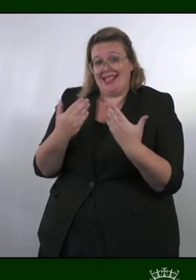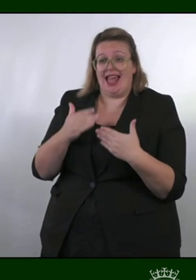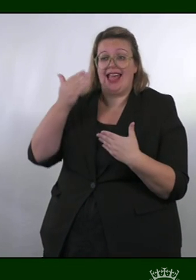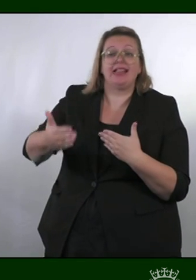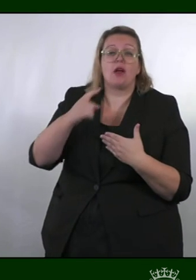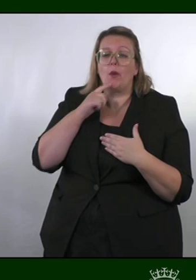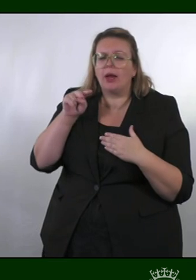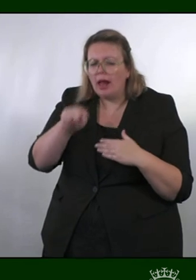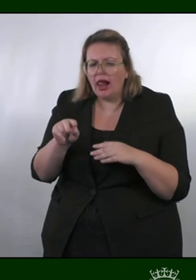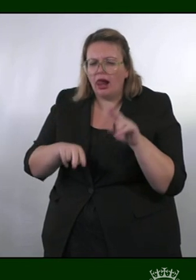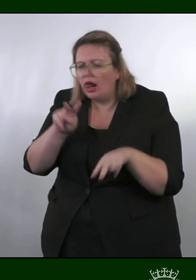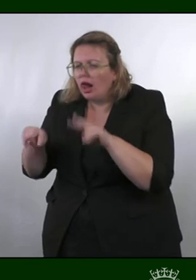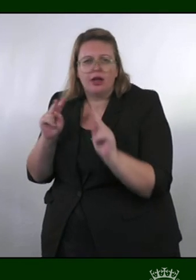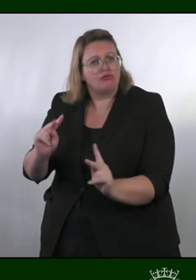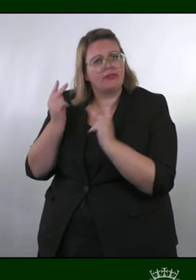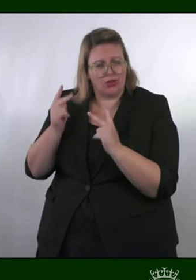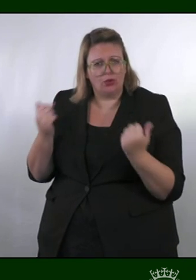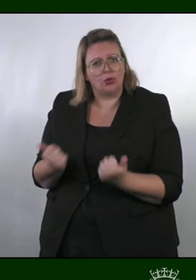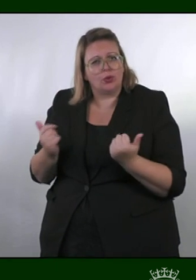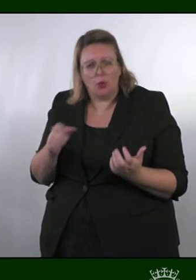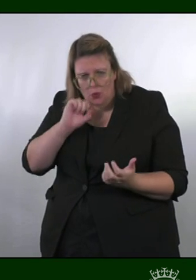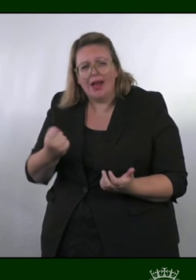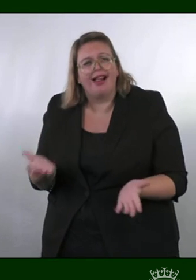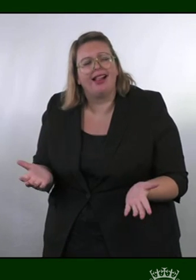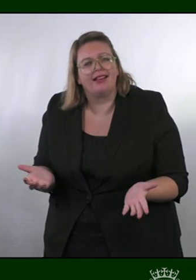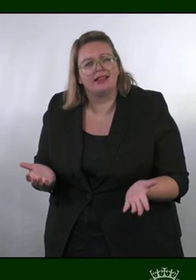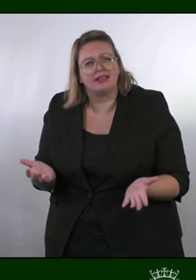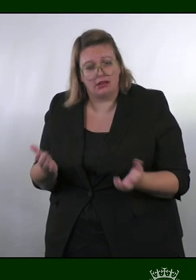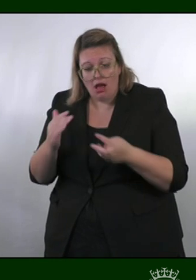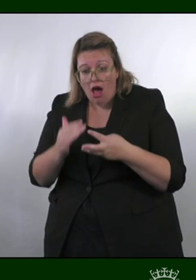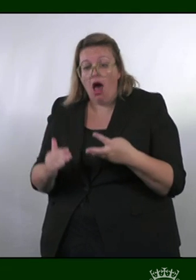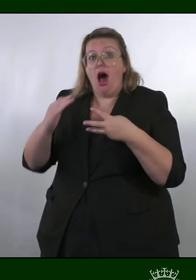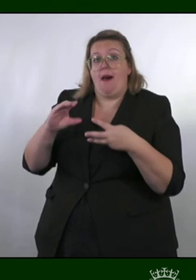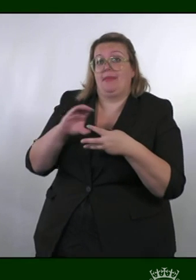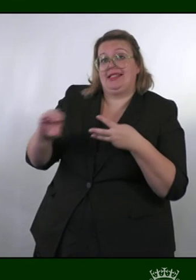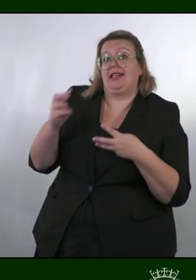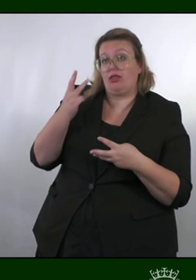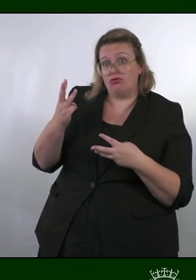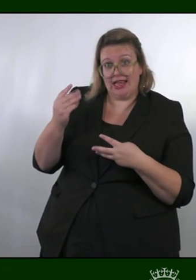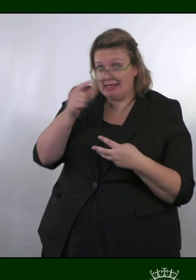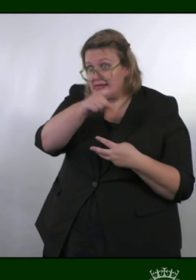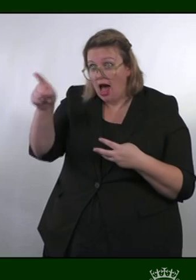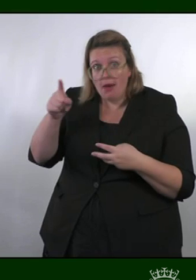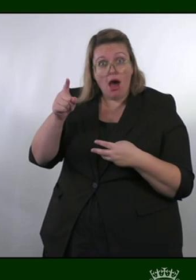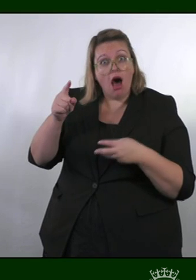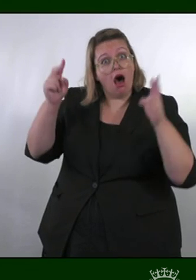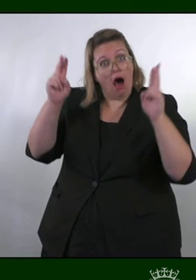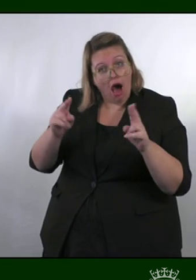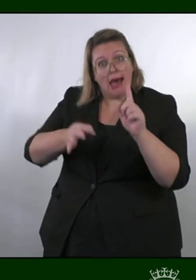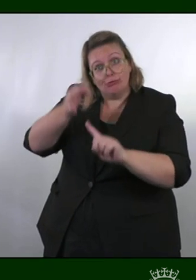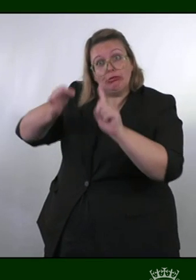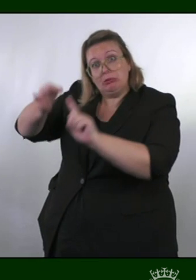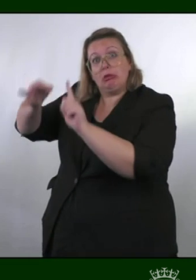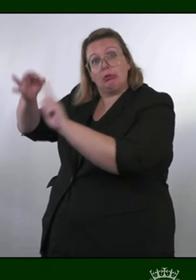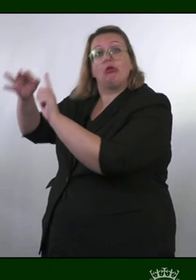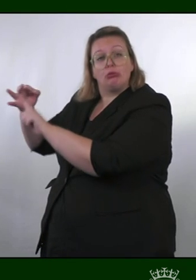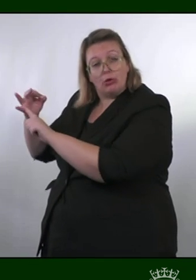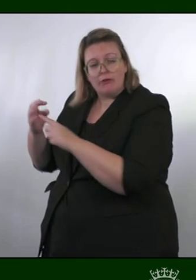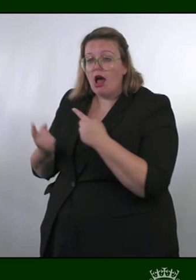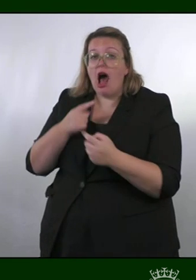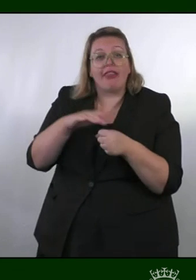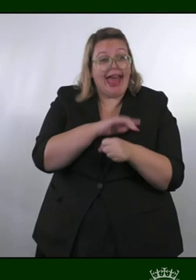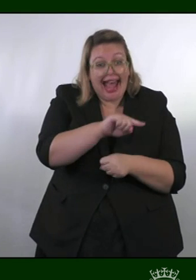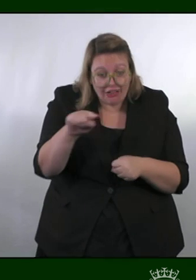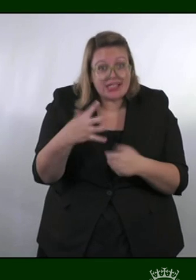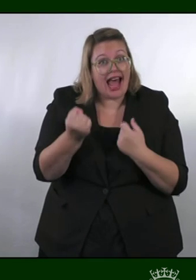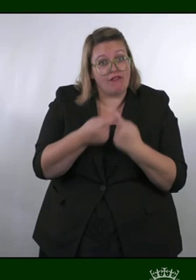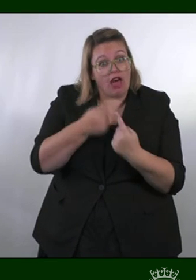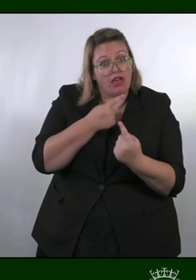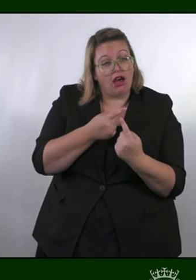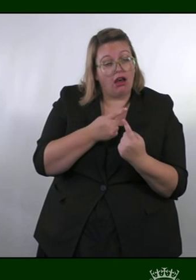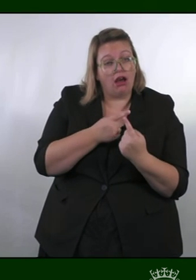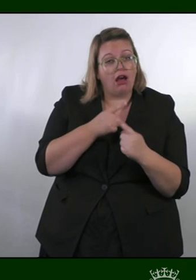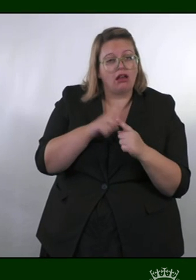Areas that have gone into tier 3 are, I believe, already making progress, and areas where there are restrictions in place are also showing signs of progress.